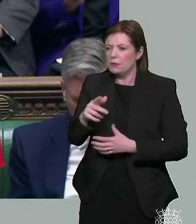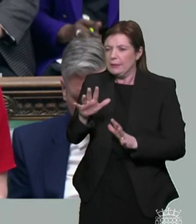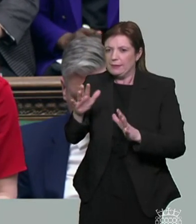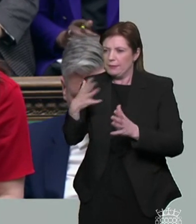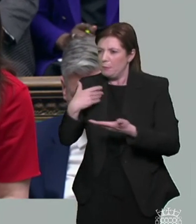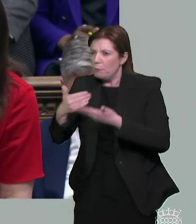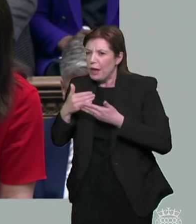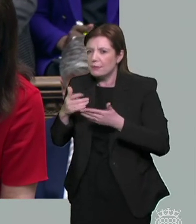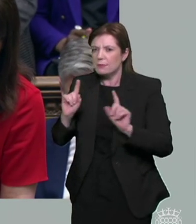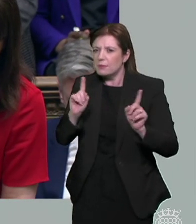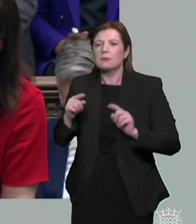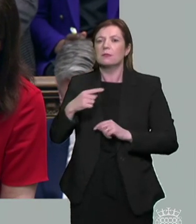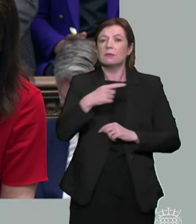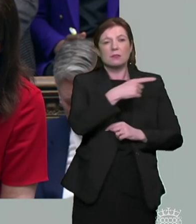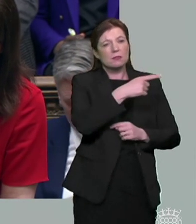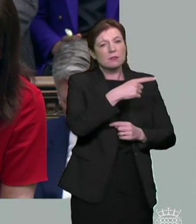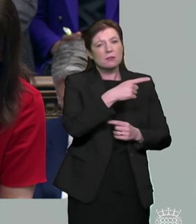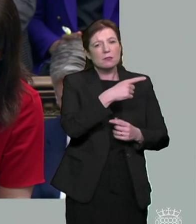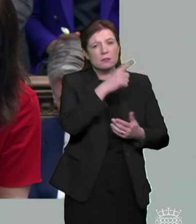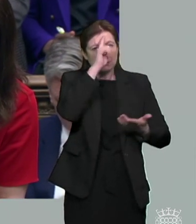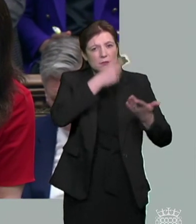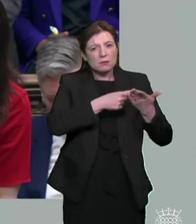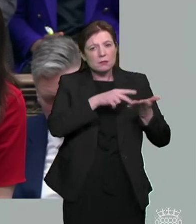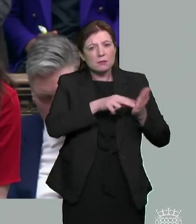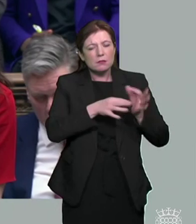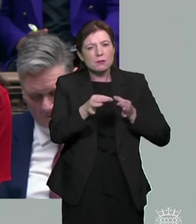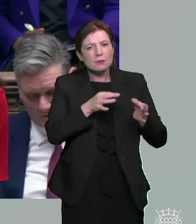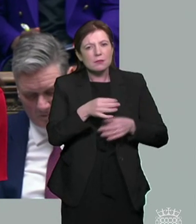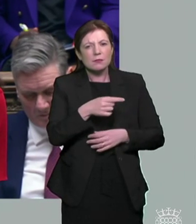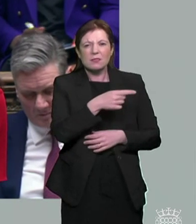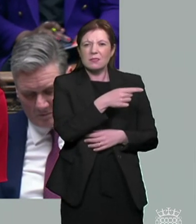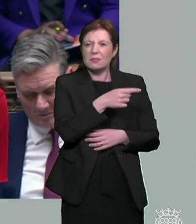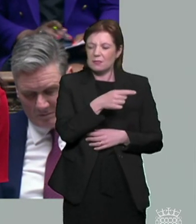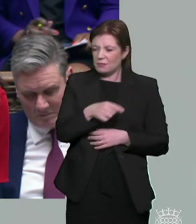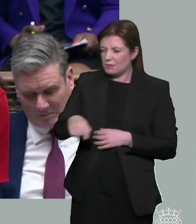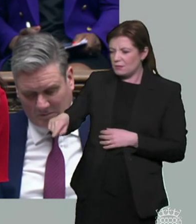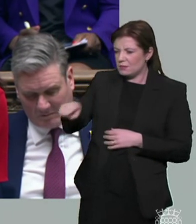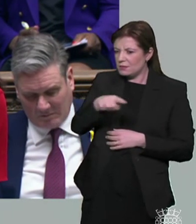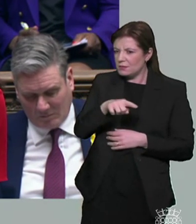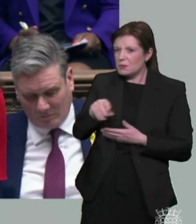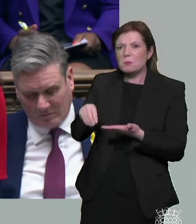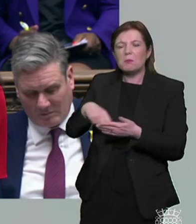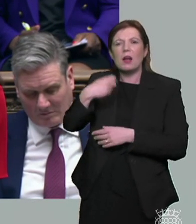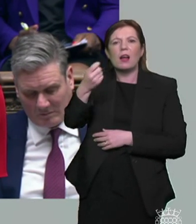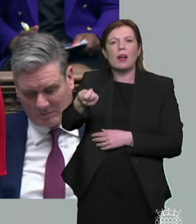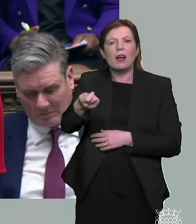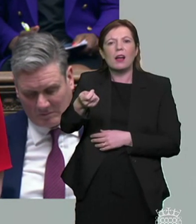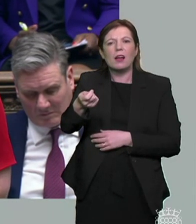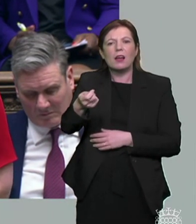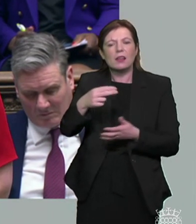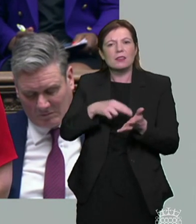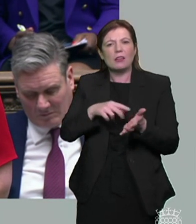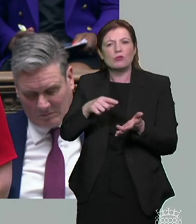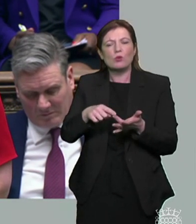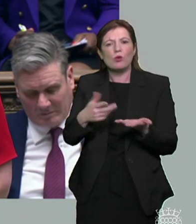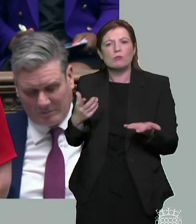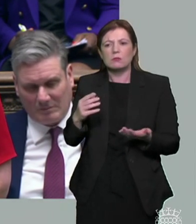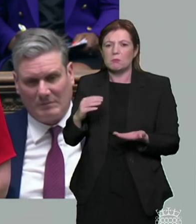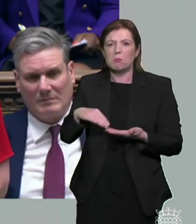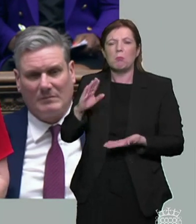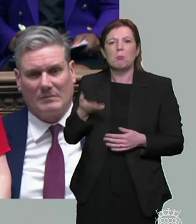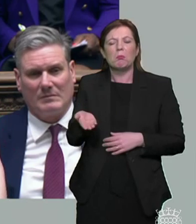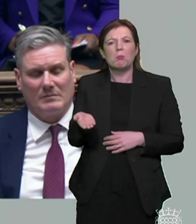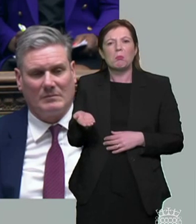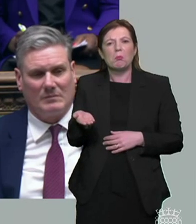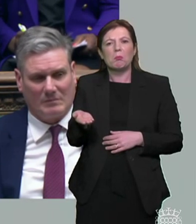Despite his reluctant measures, he is still taking money out of people’s purses and wallets with an increase in national insurance contributions.